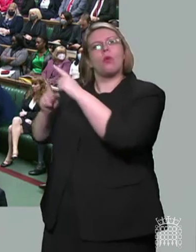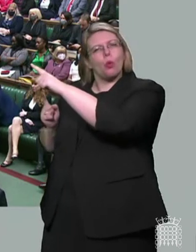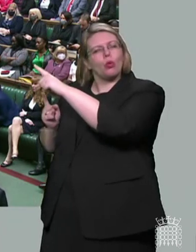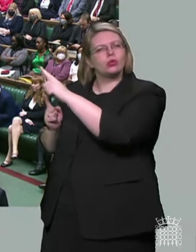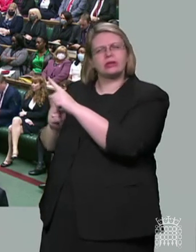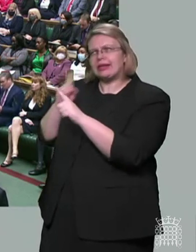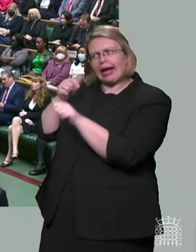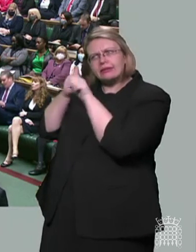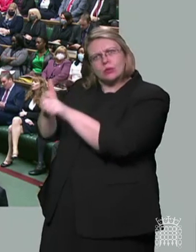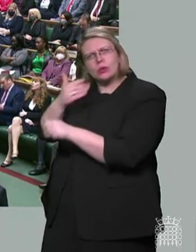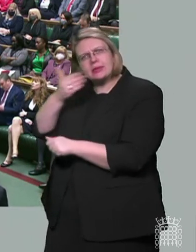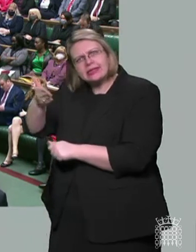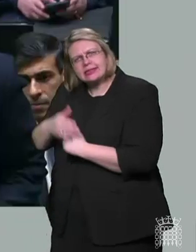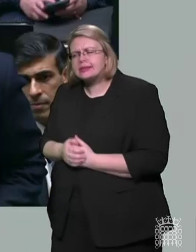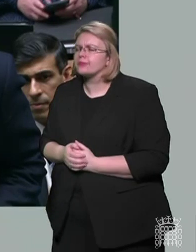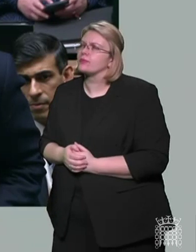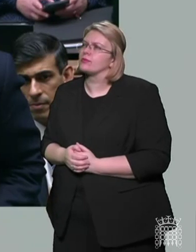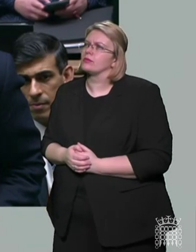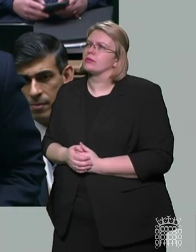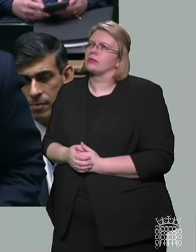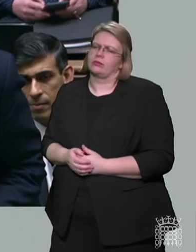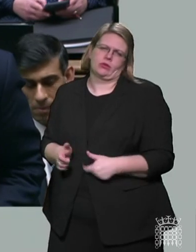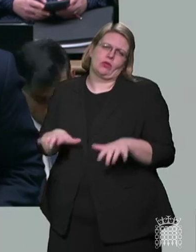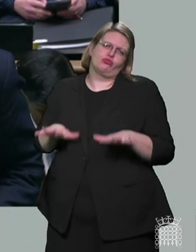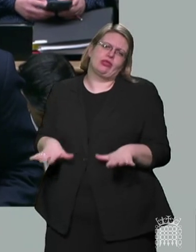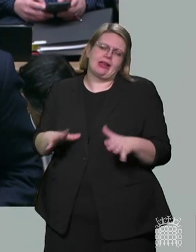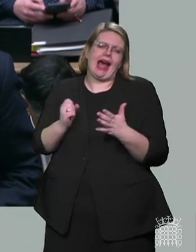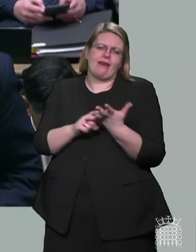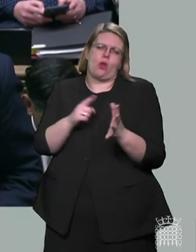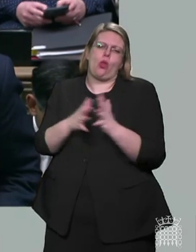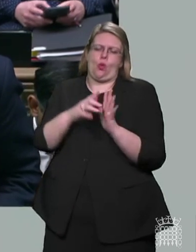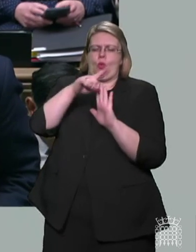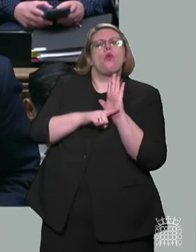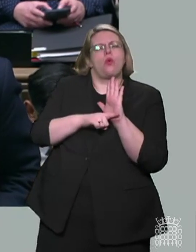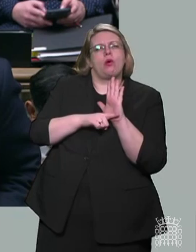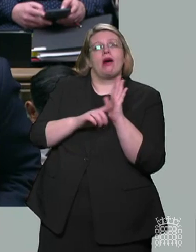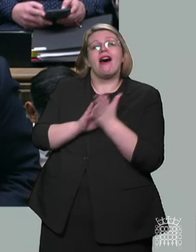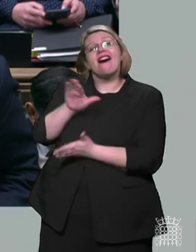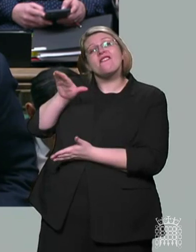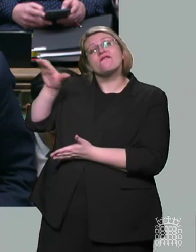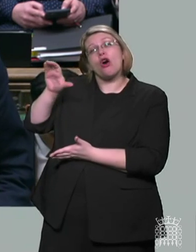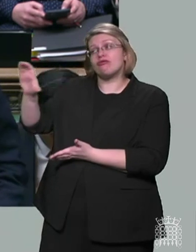We have very tough laws—tough rules—in this country to stop foreign donations.